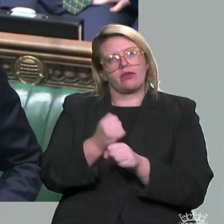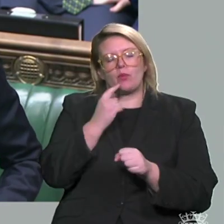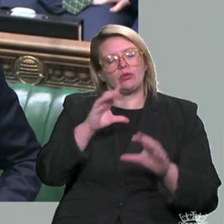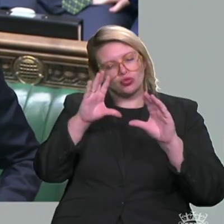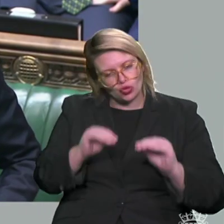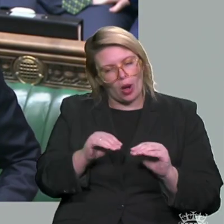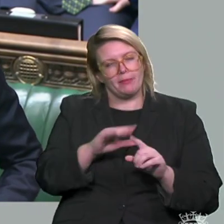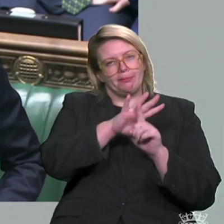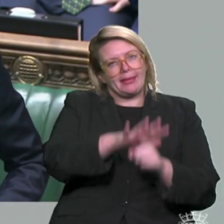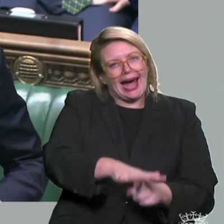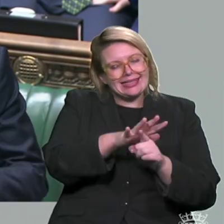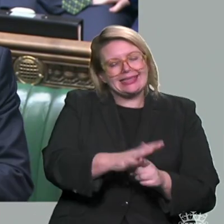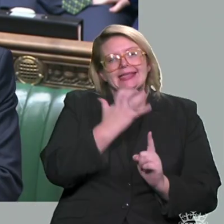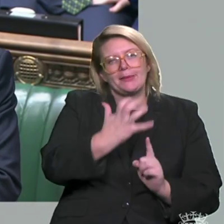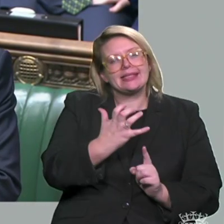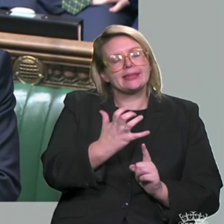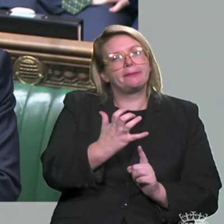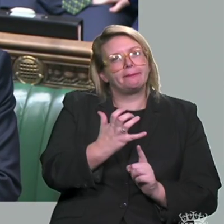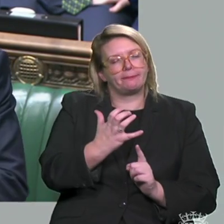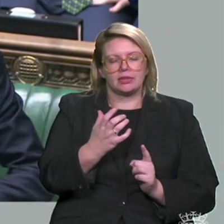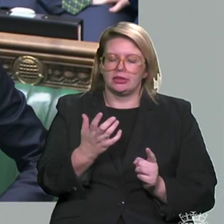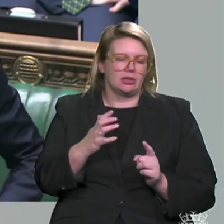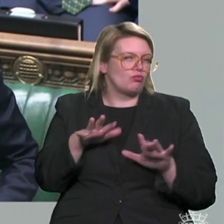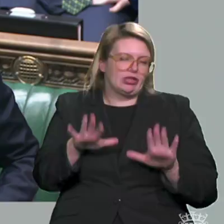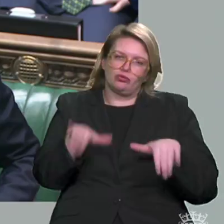It has absolutely no place in our society.